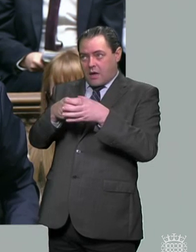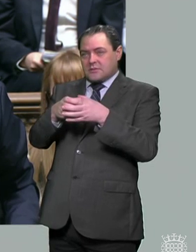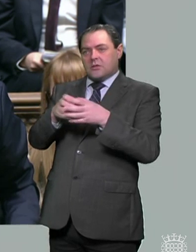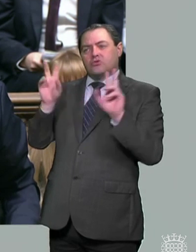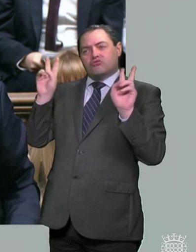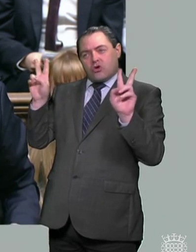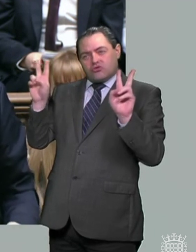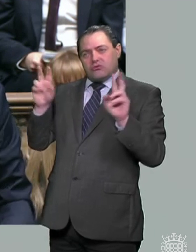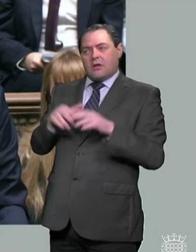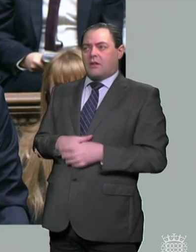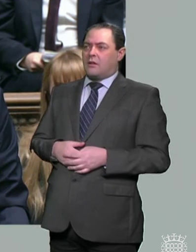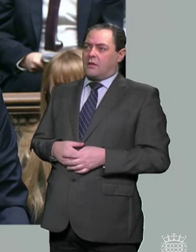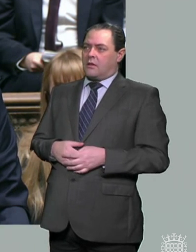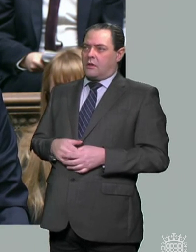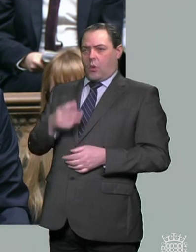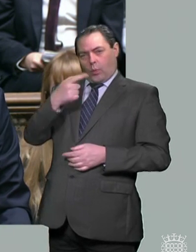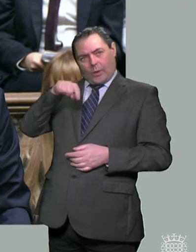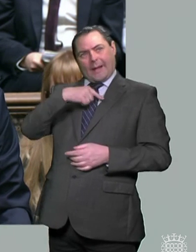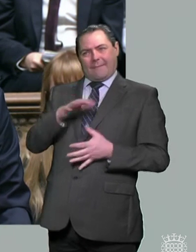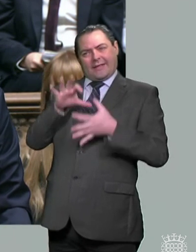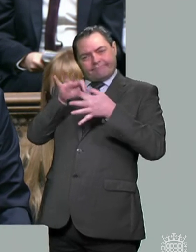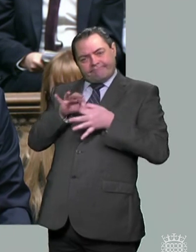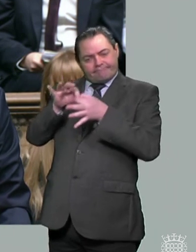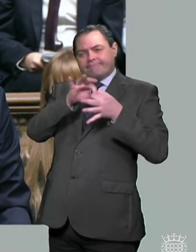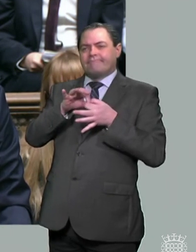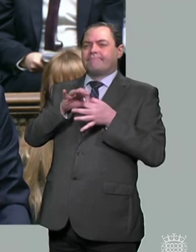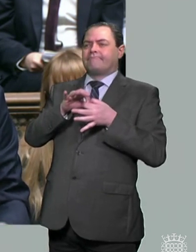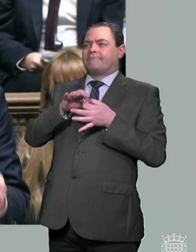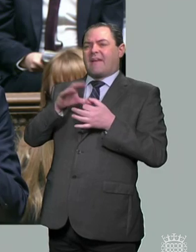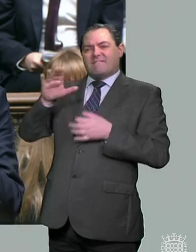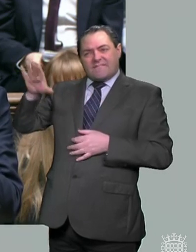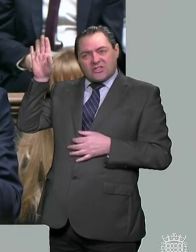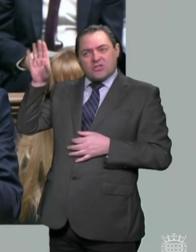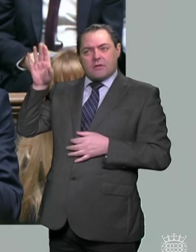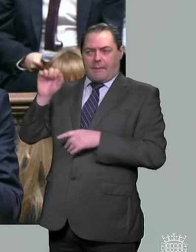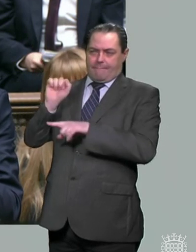Our parties stood together as we defeated fascism in Europe.